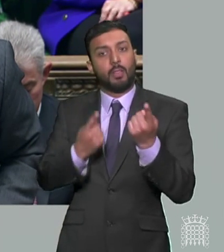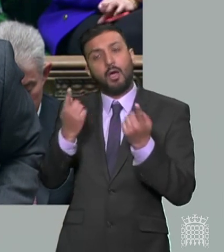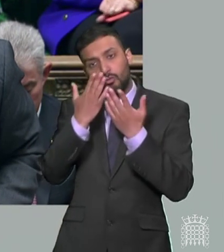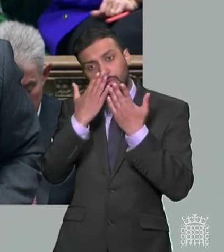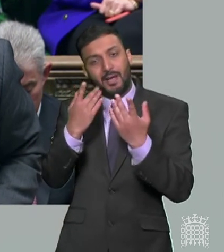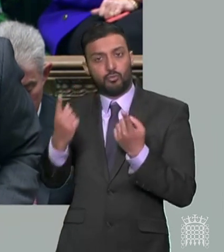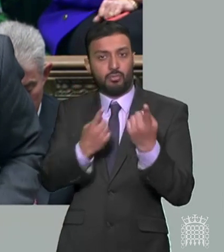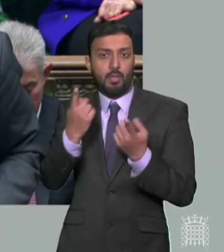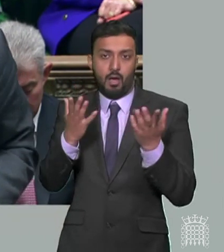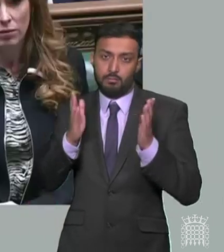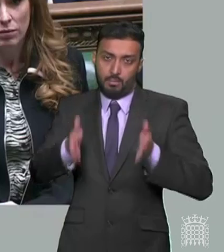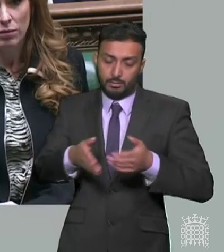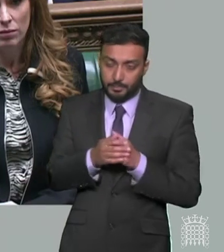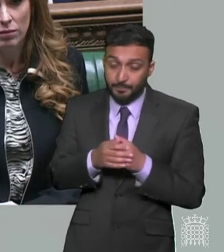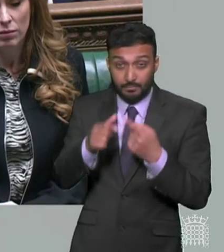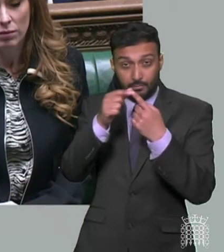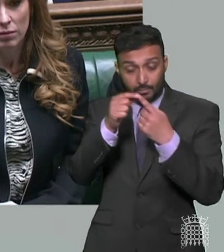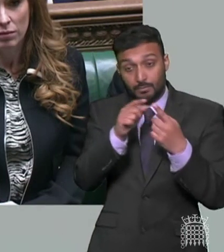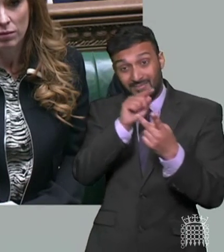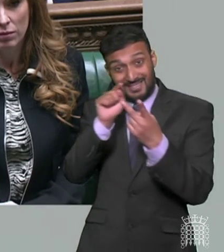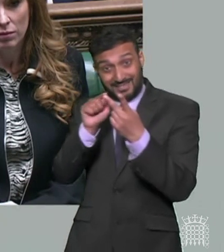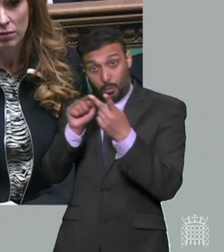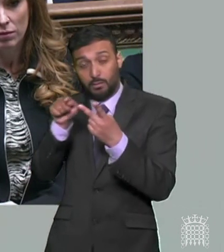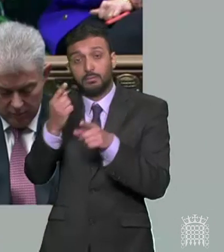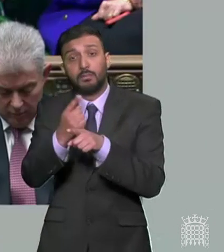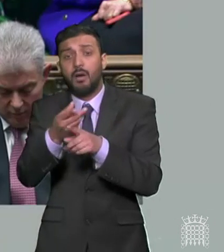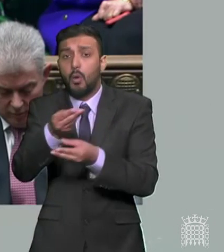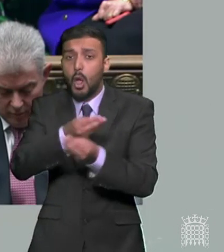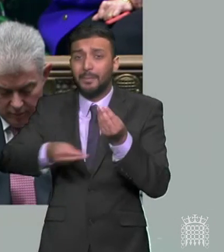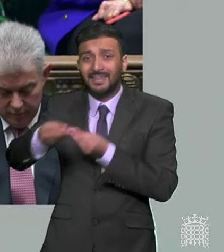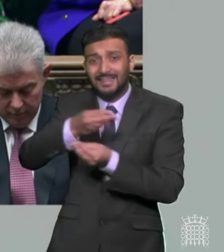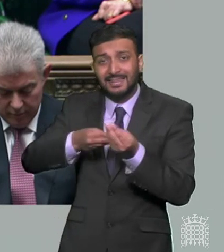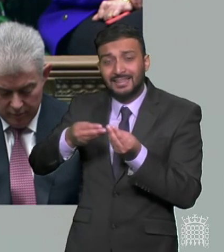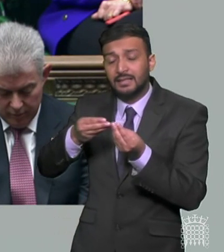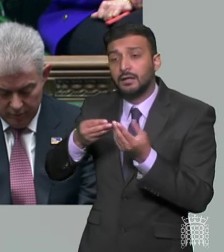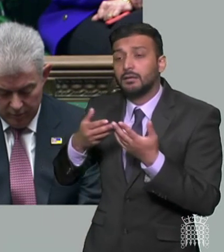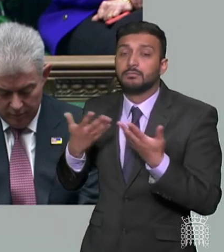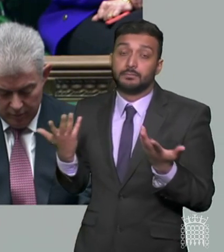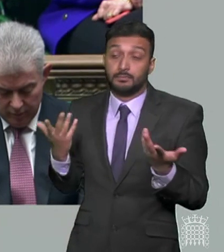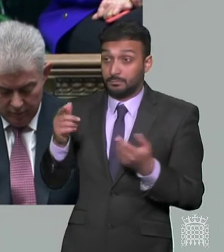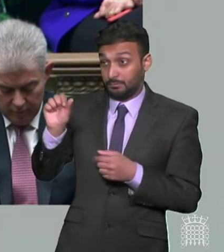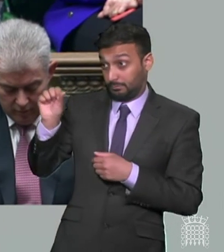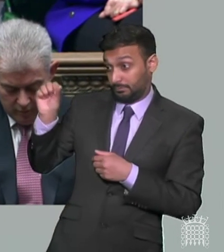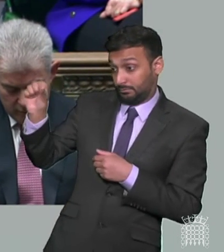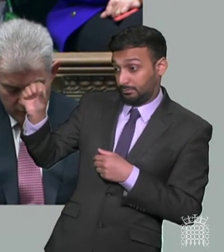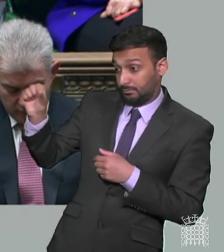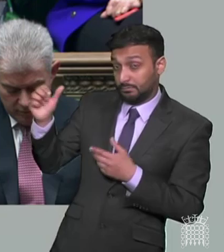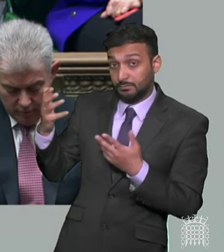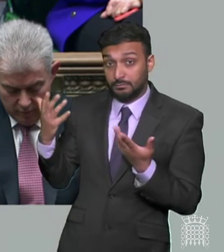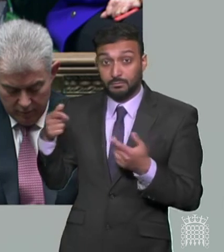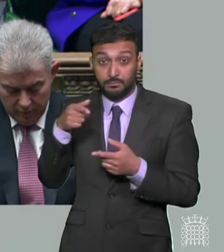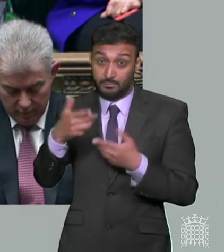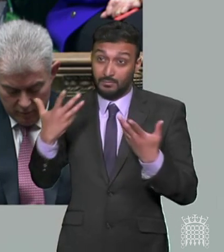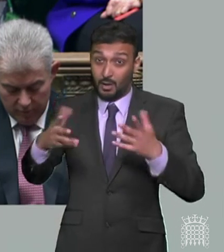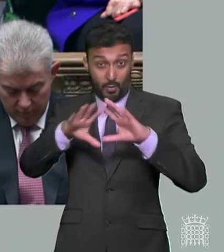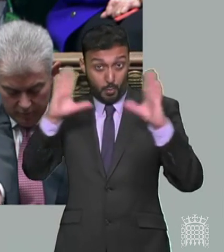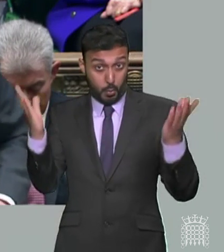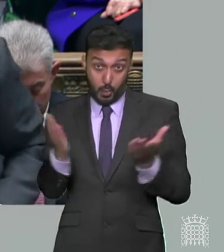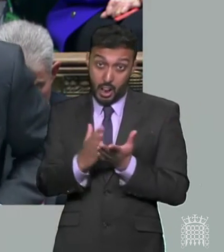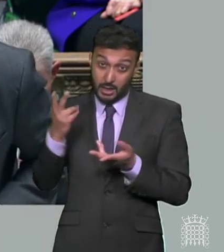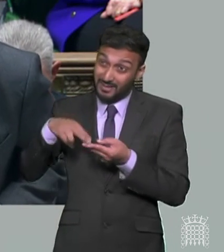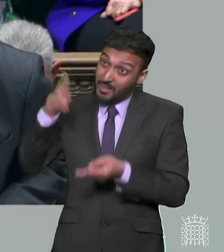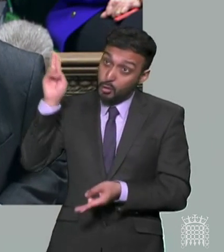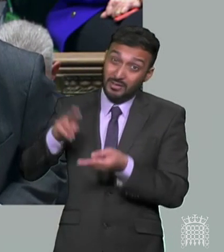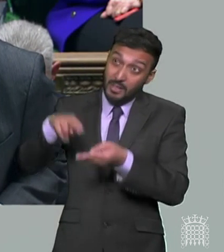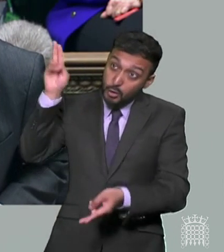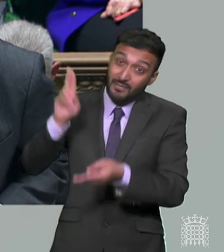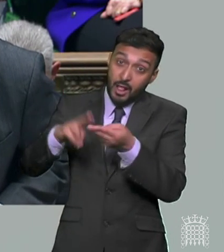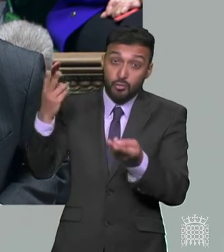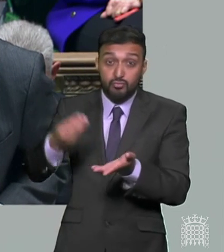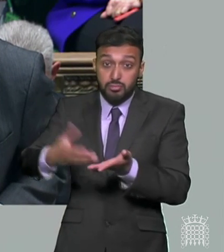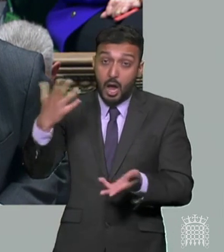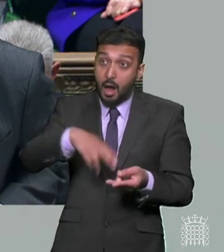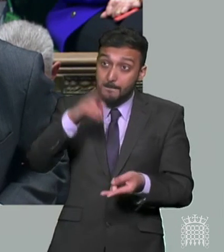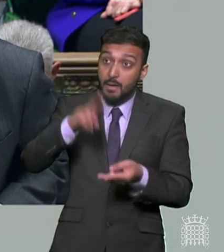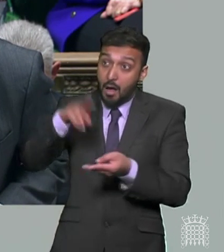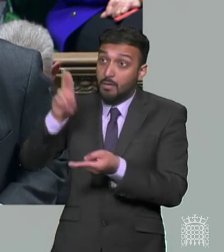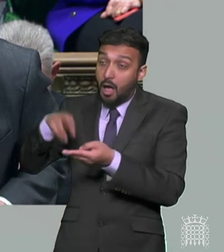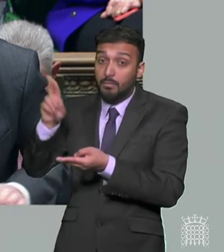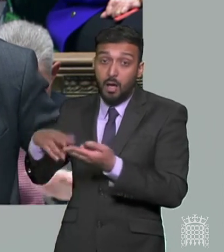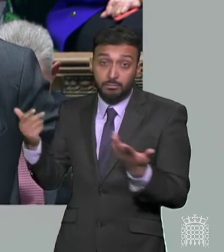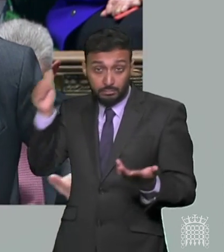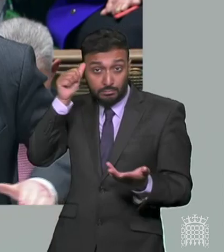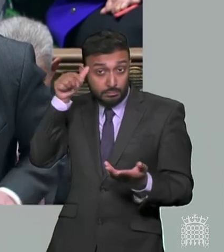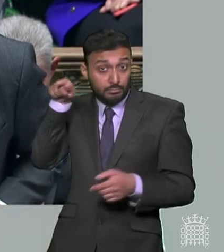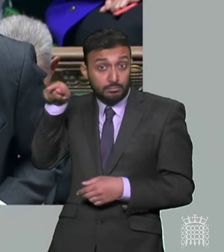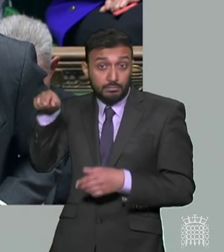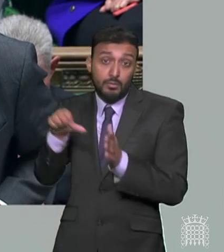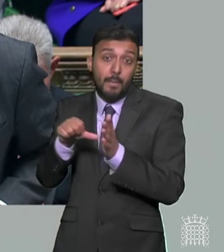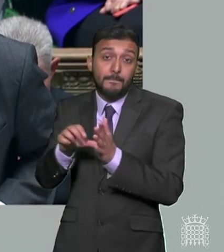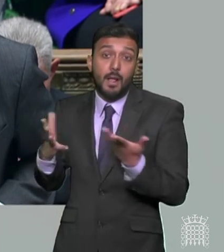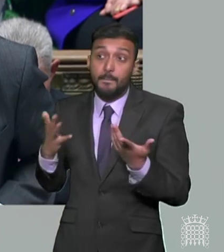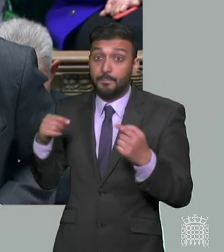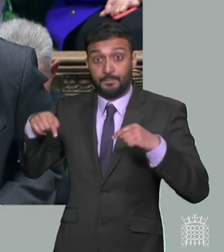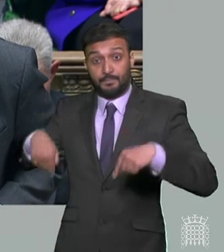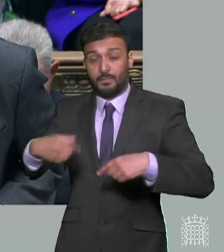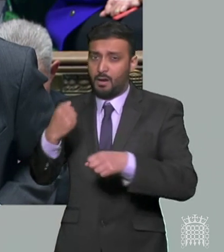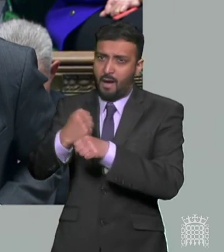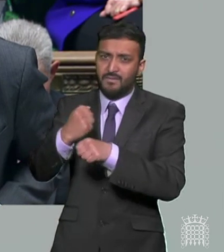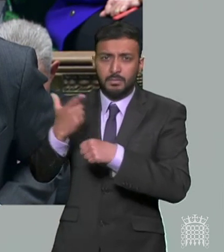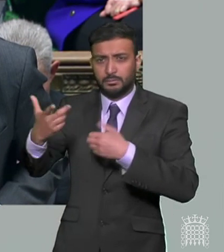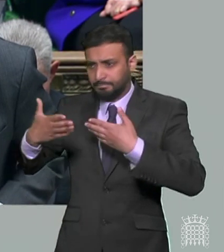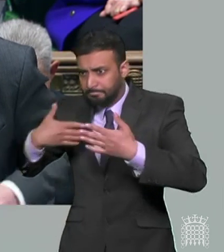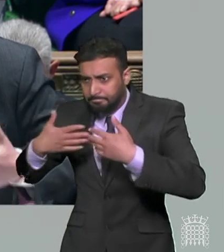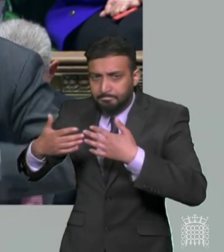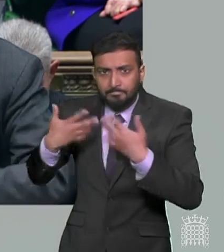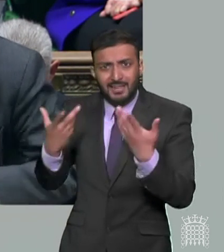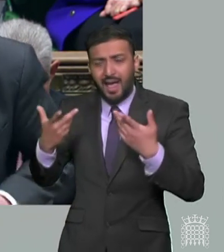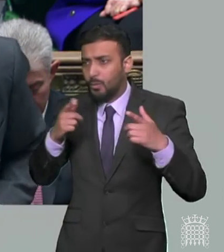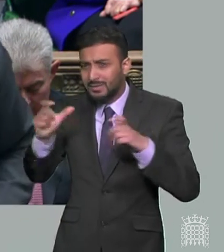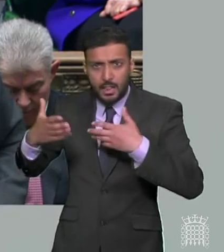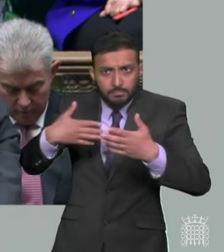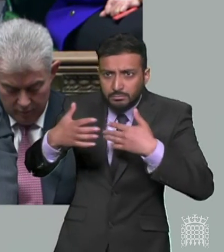On the right honourable and learned Gentleman’s point about the economy, yes of course it is true that there is a crisis of inflation around the world, but this Government are tackling it in all the ways you would expect, Mr Speaker.